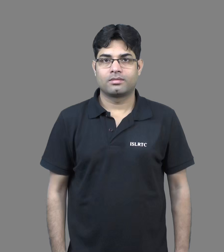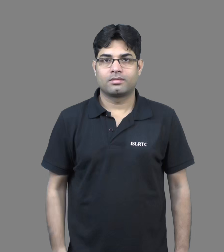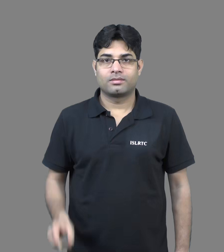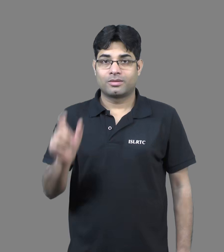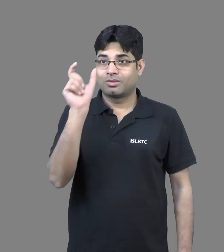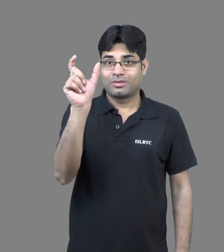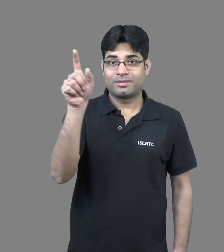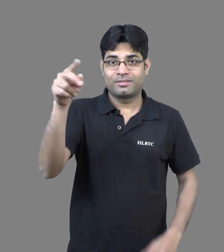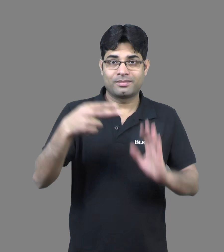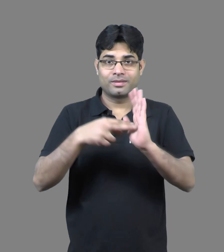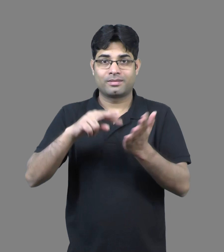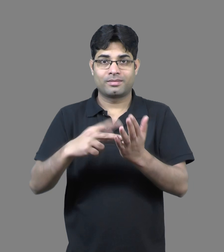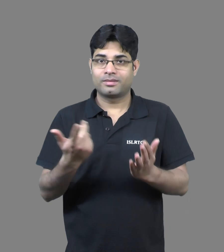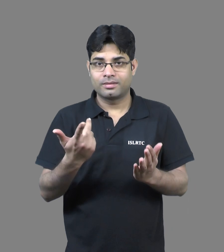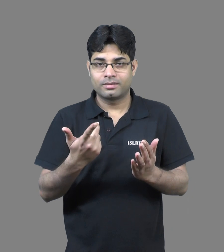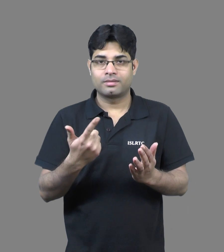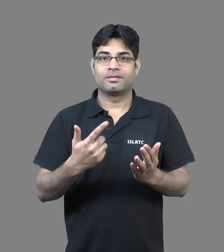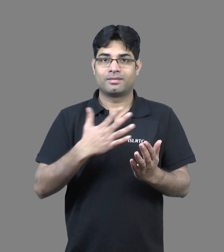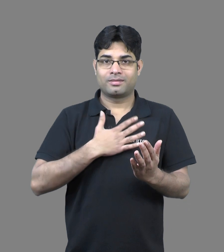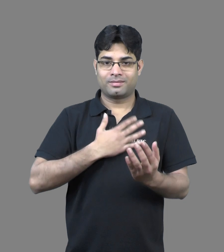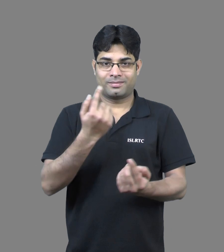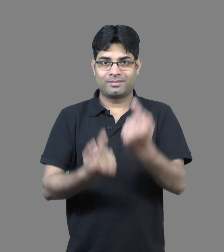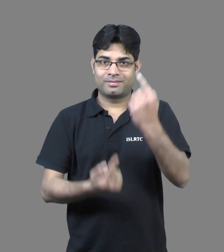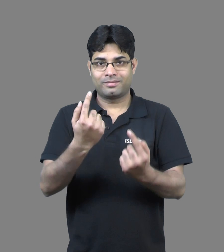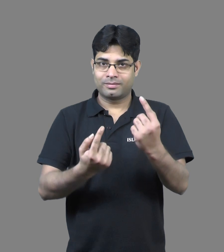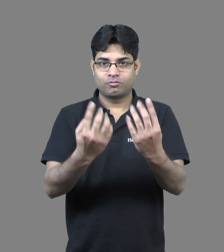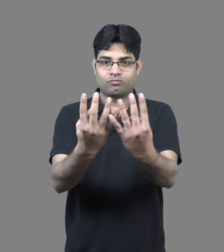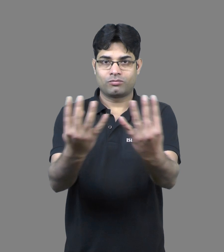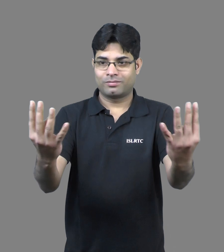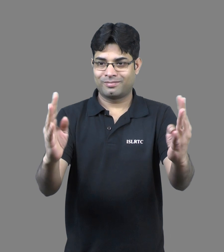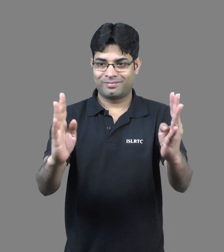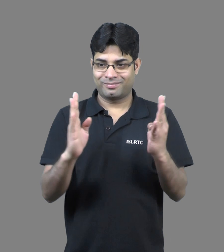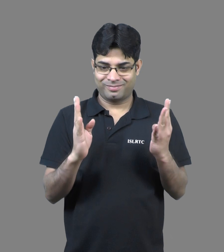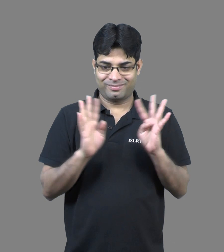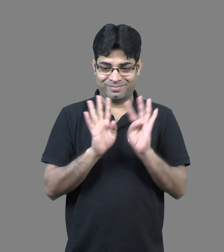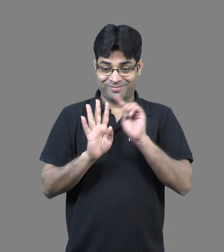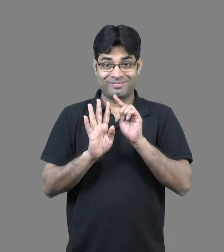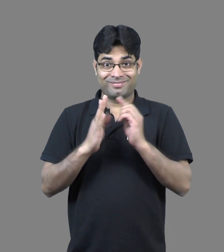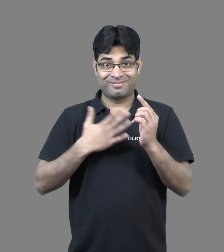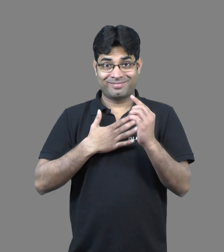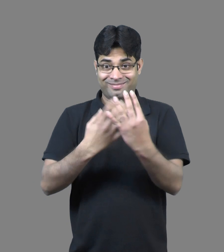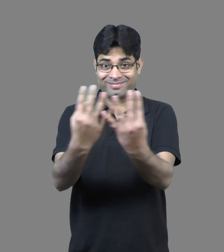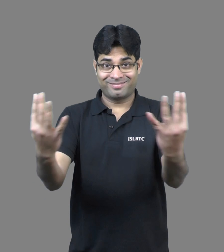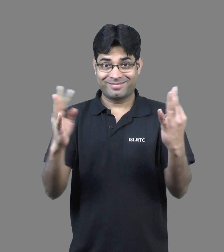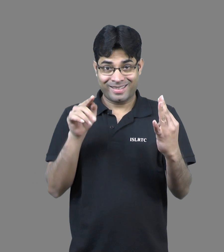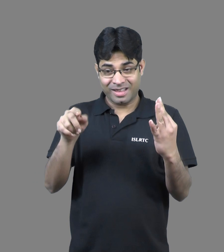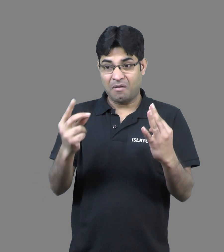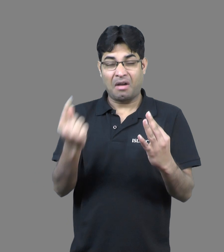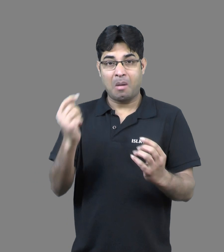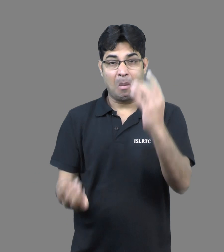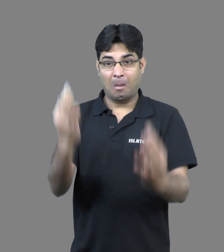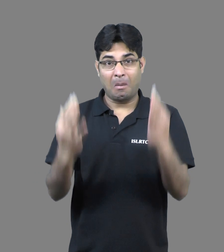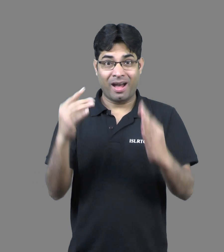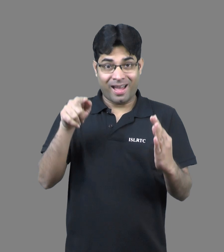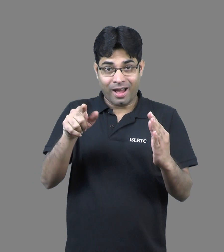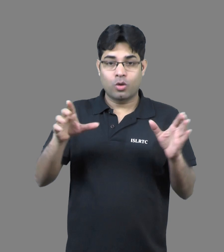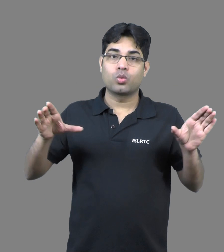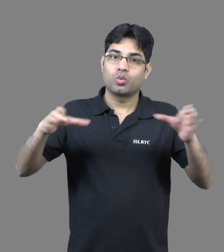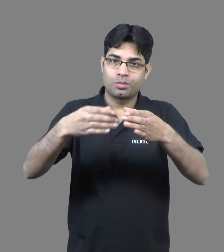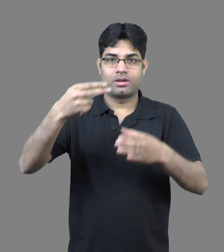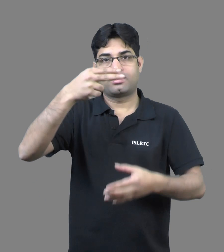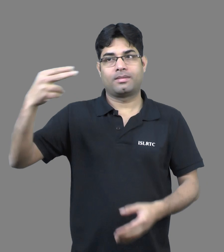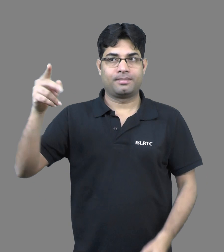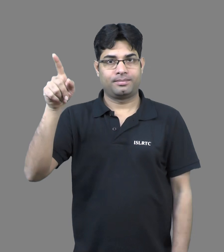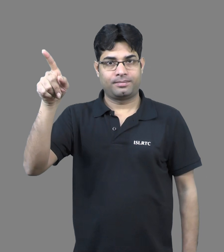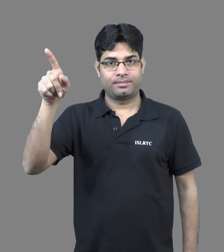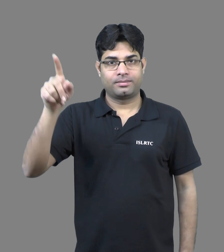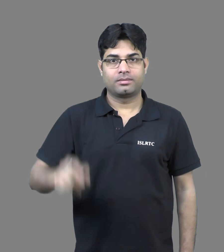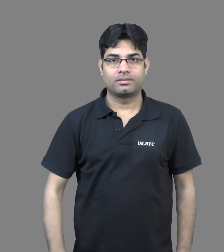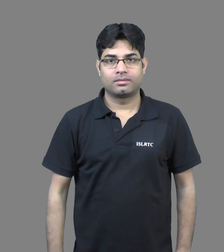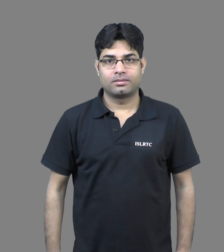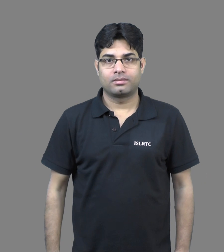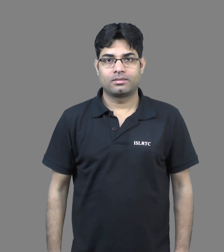Fast Growing Temporary Hedges